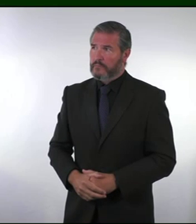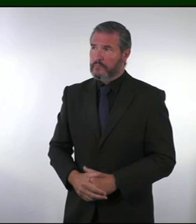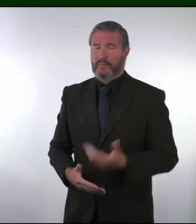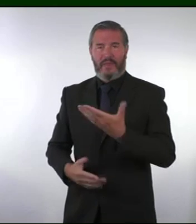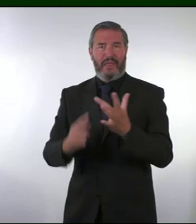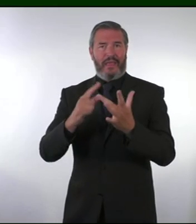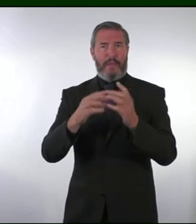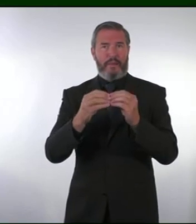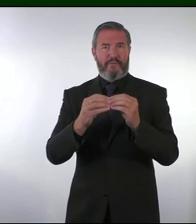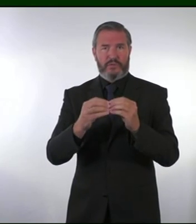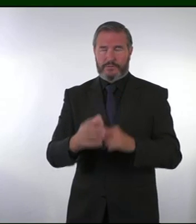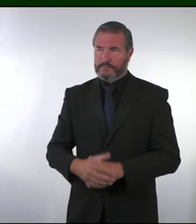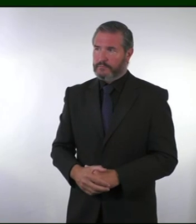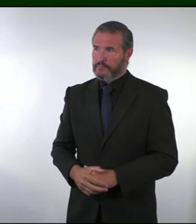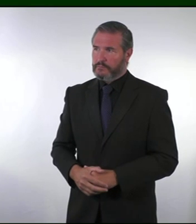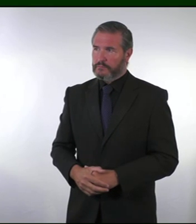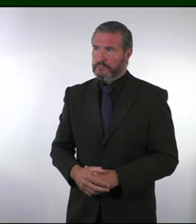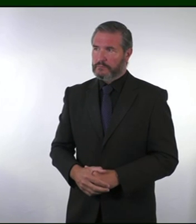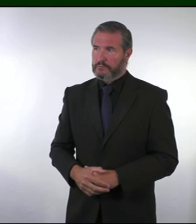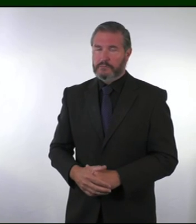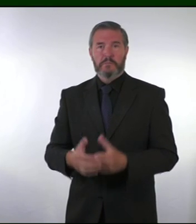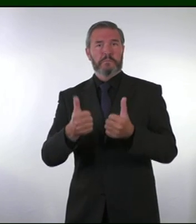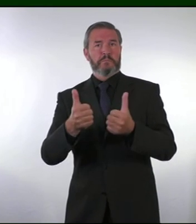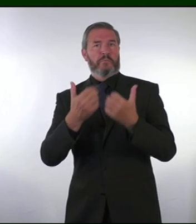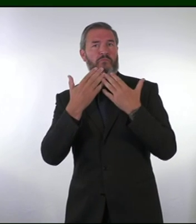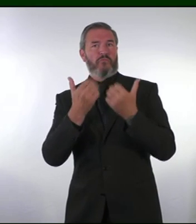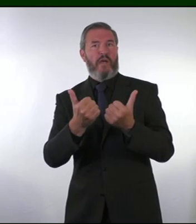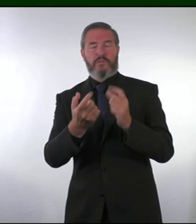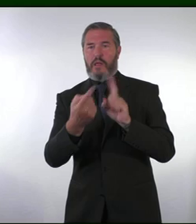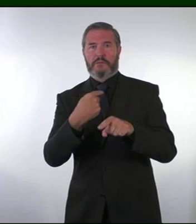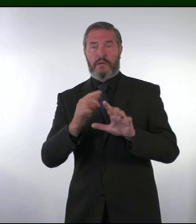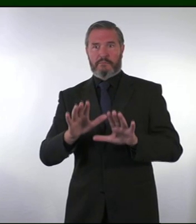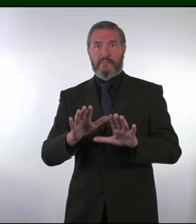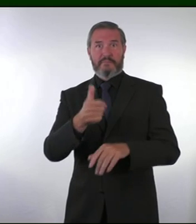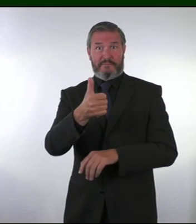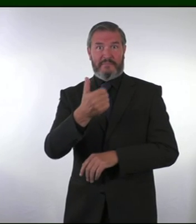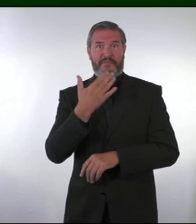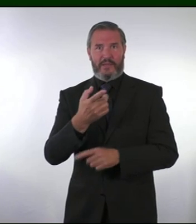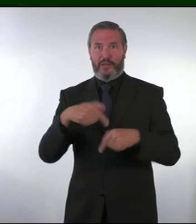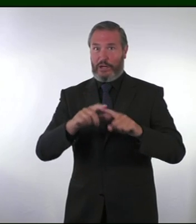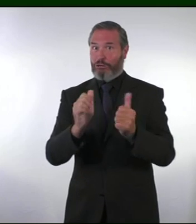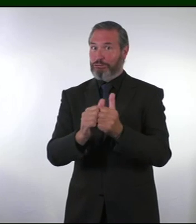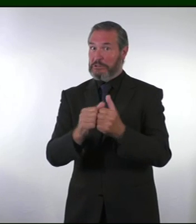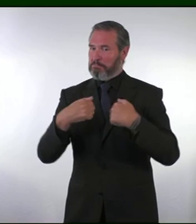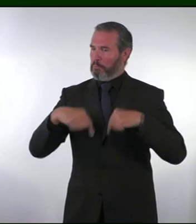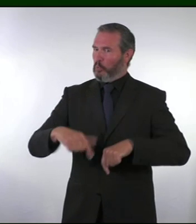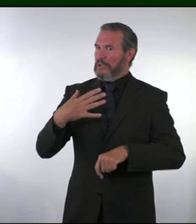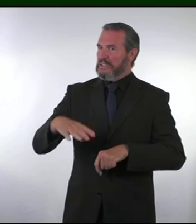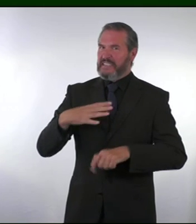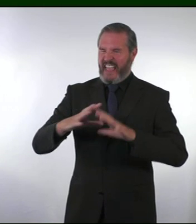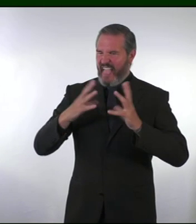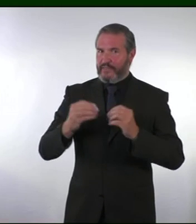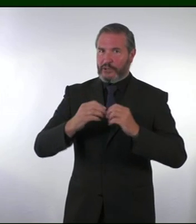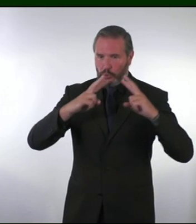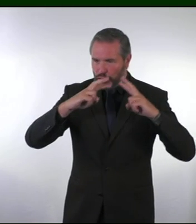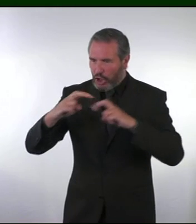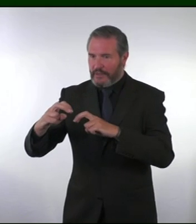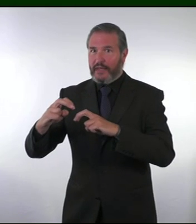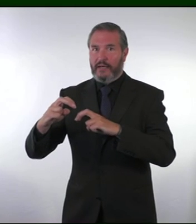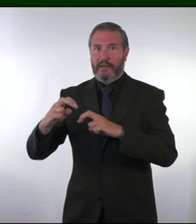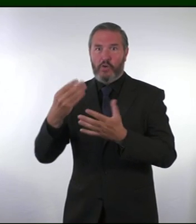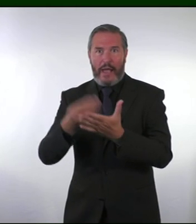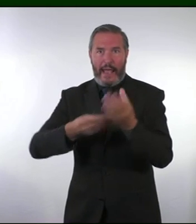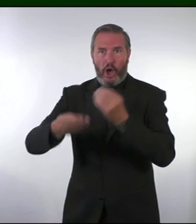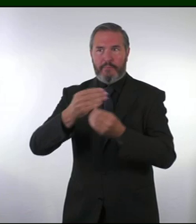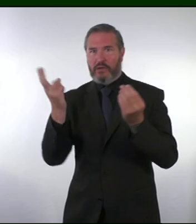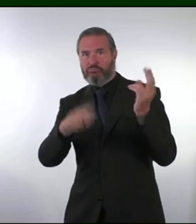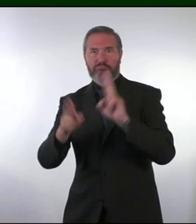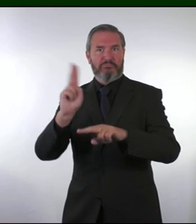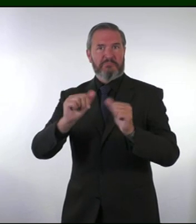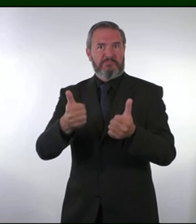I am grateful to the Prime Minister for that answer, and I am glad that he agrees that we need to take every action to study and aid the economic recovery.